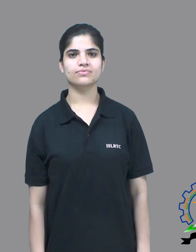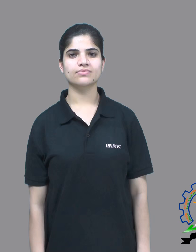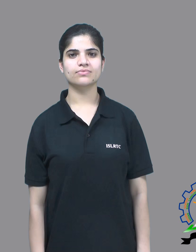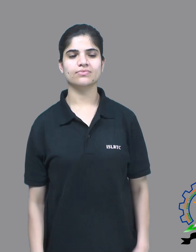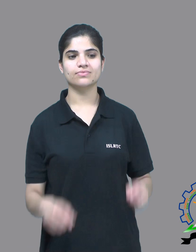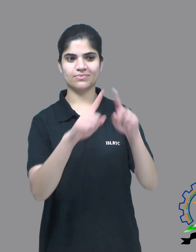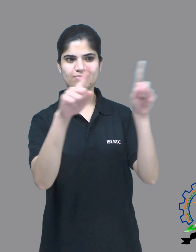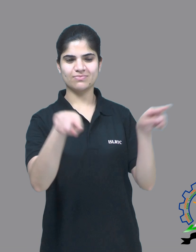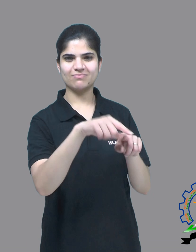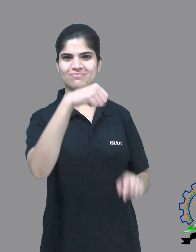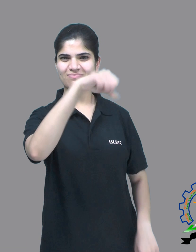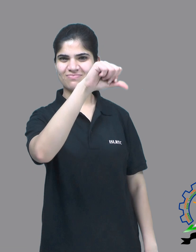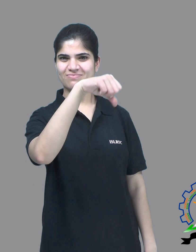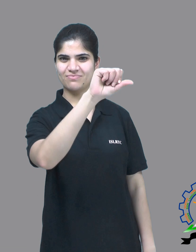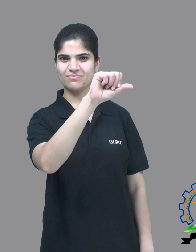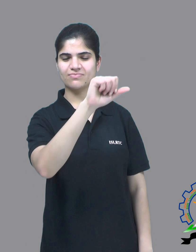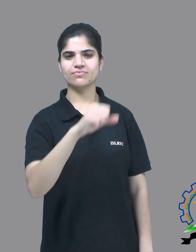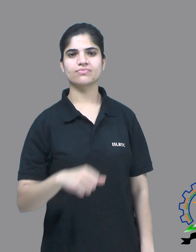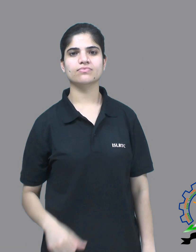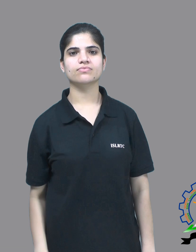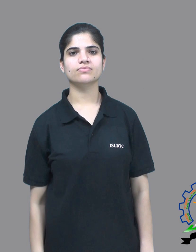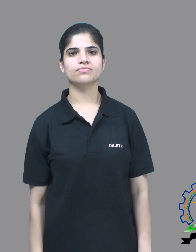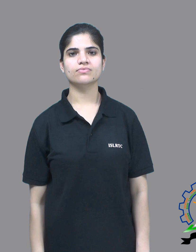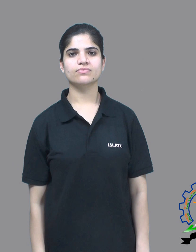Switch